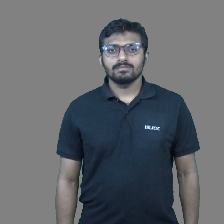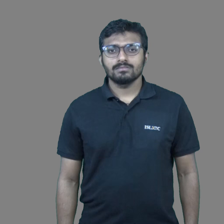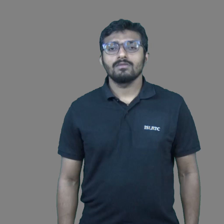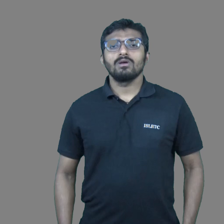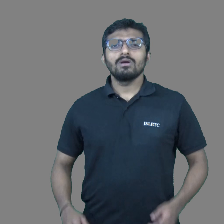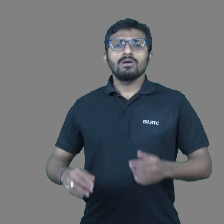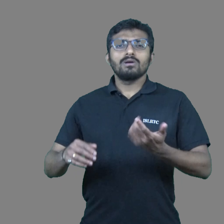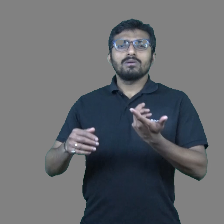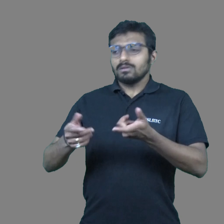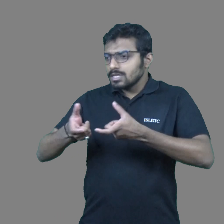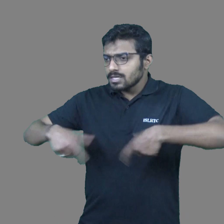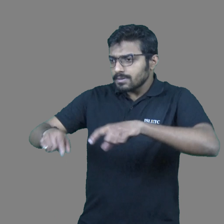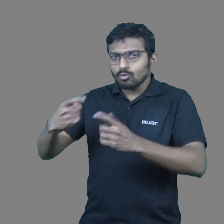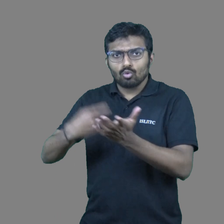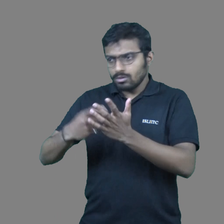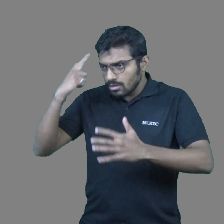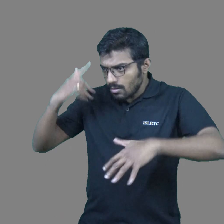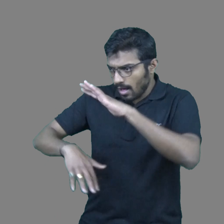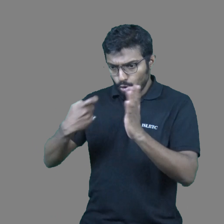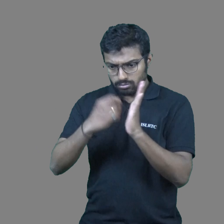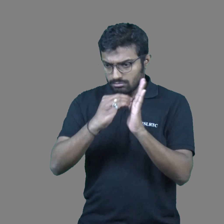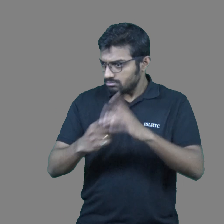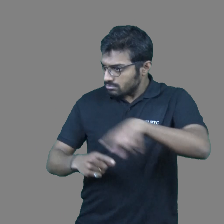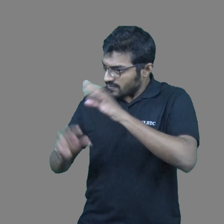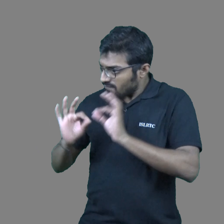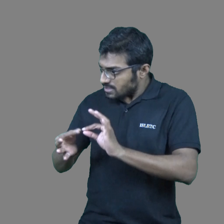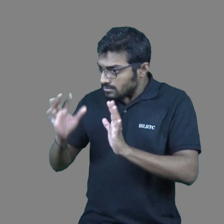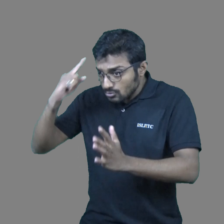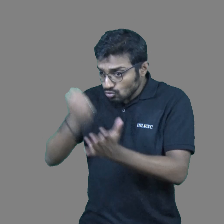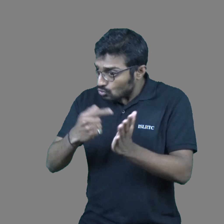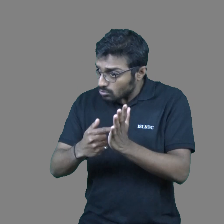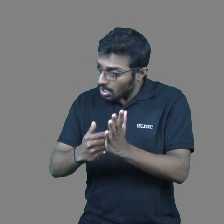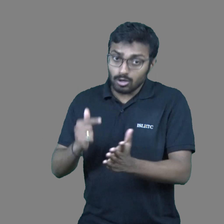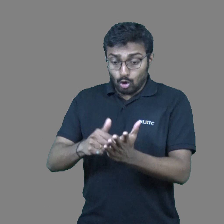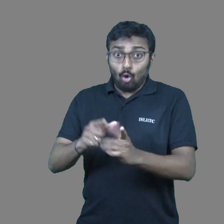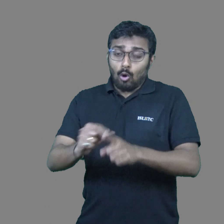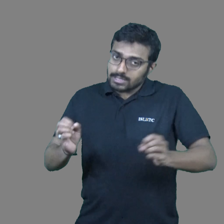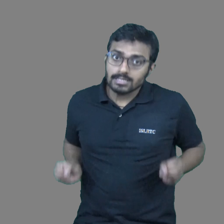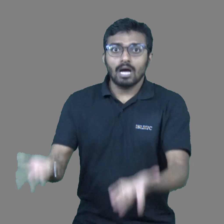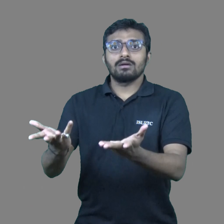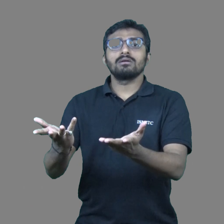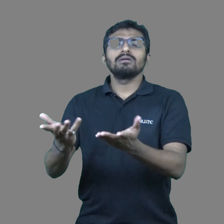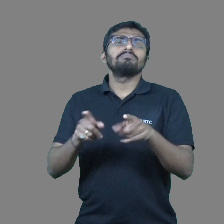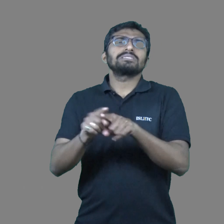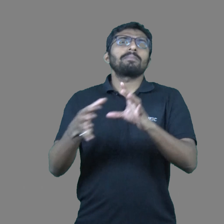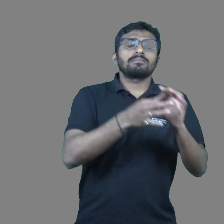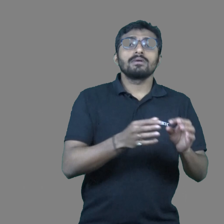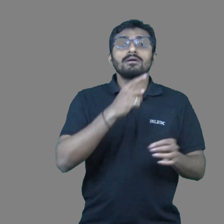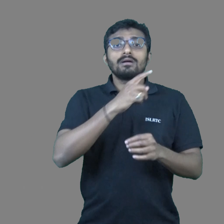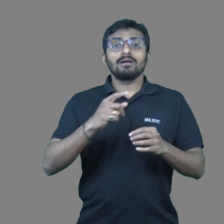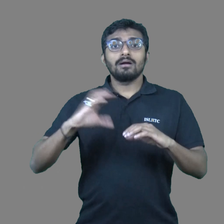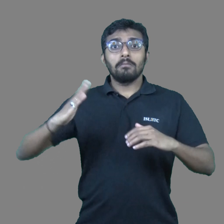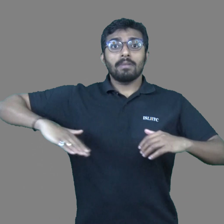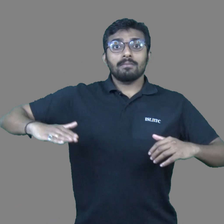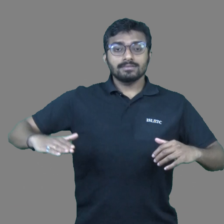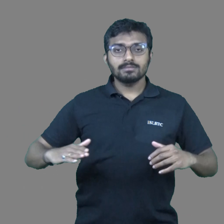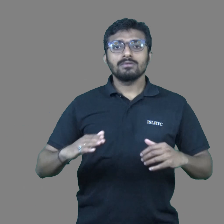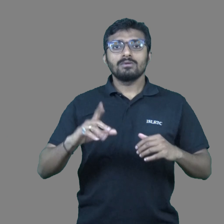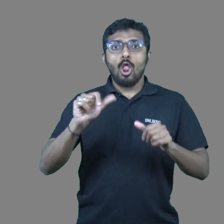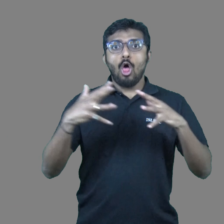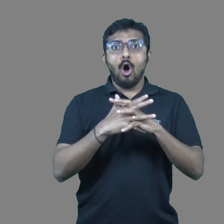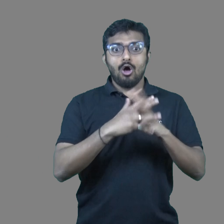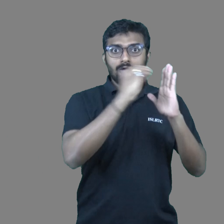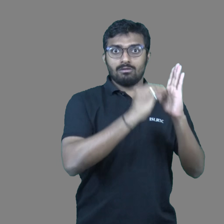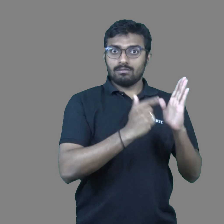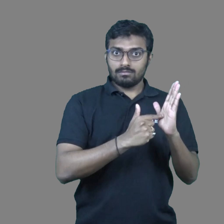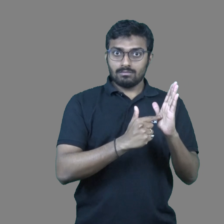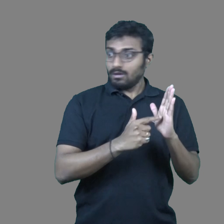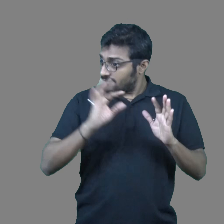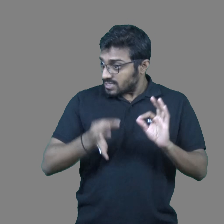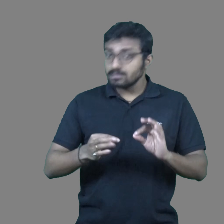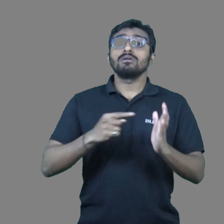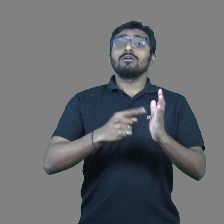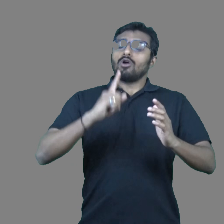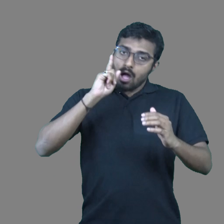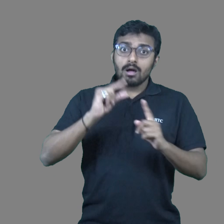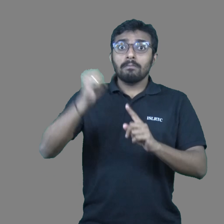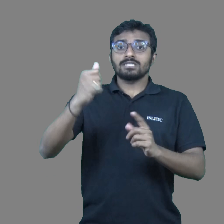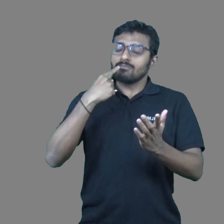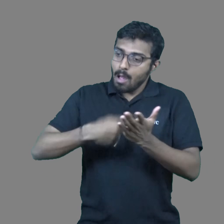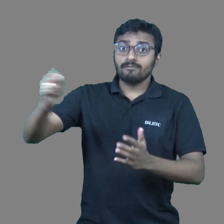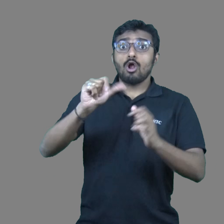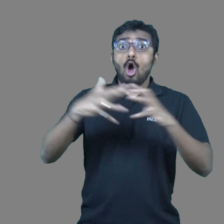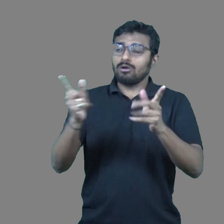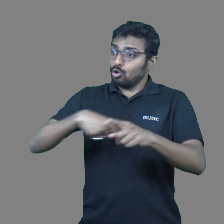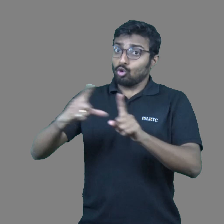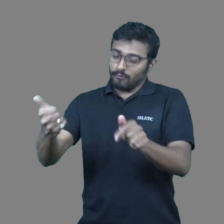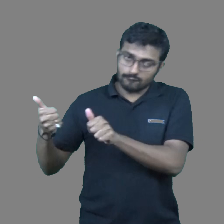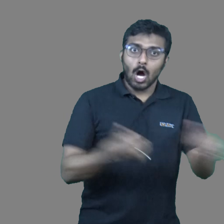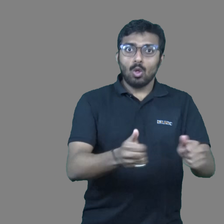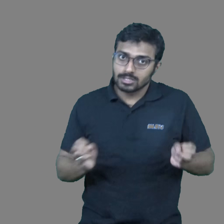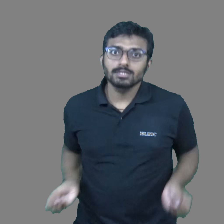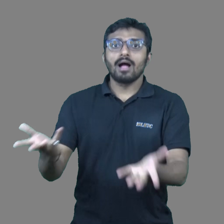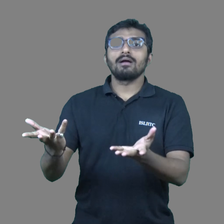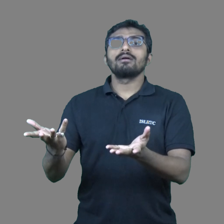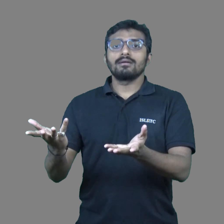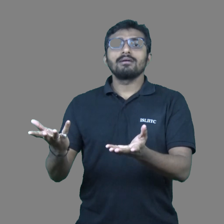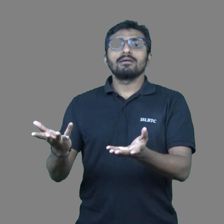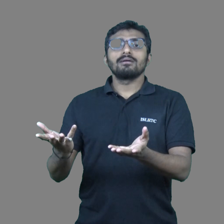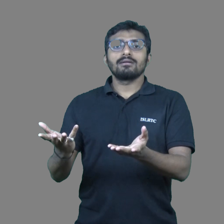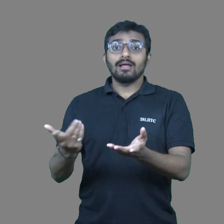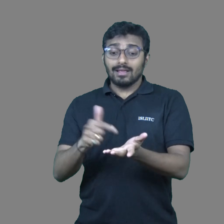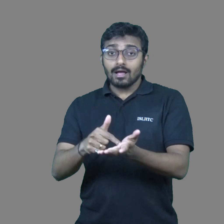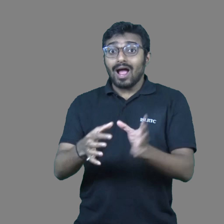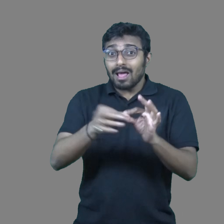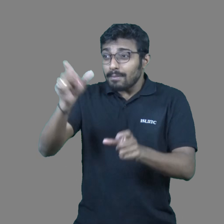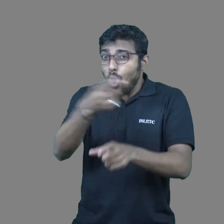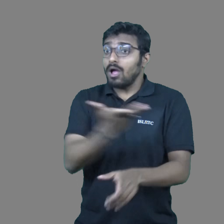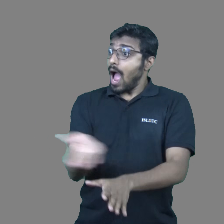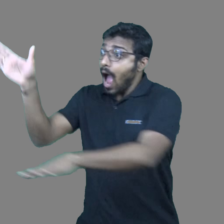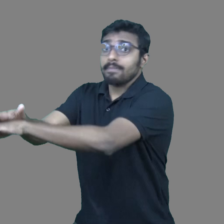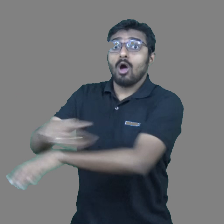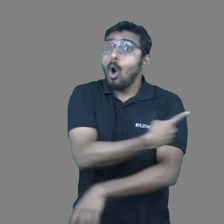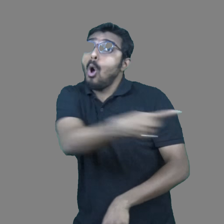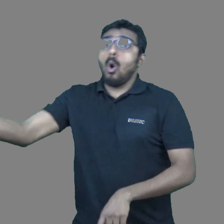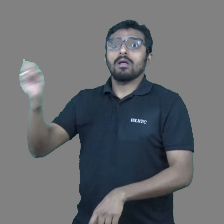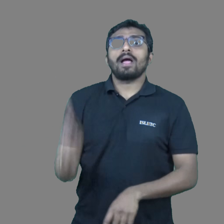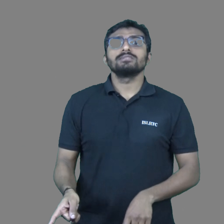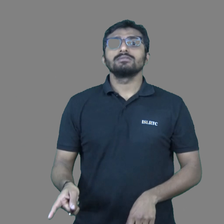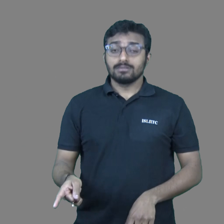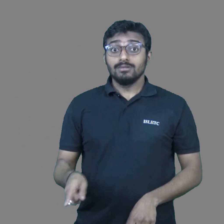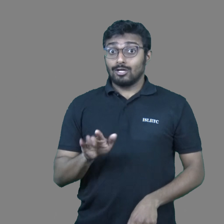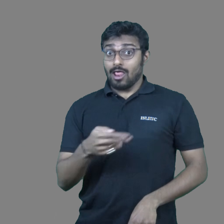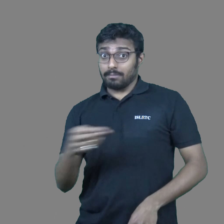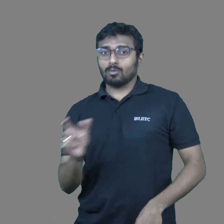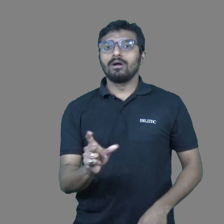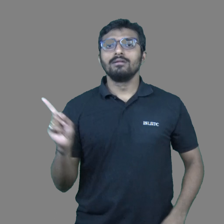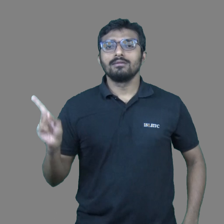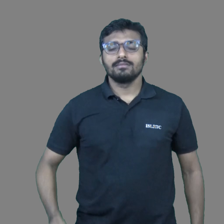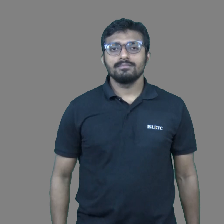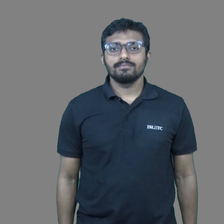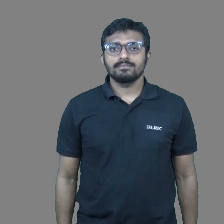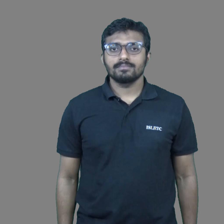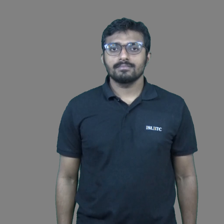Implementation